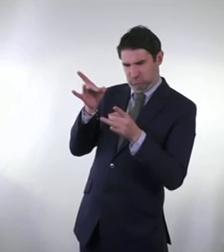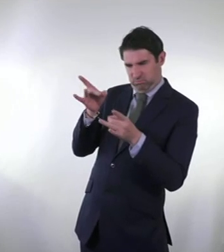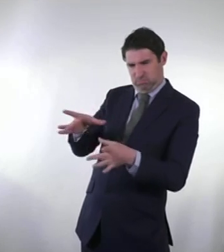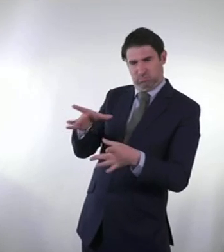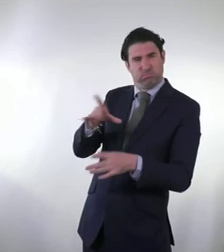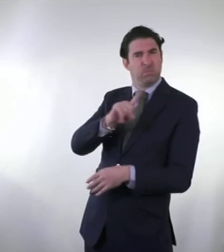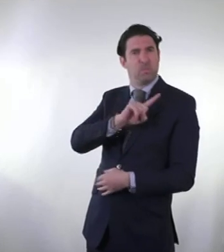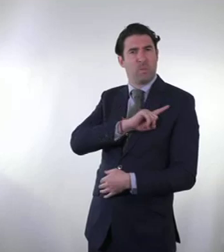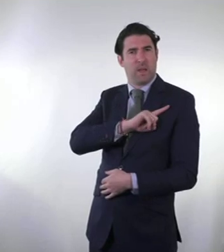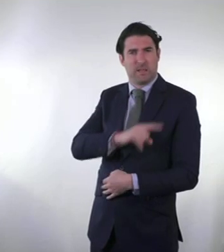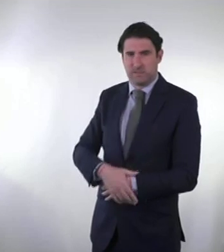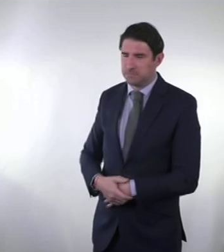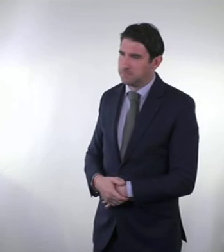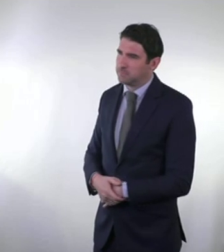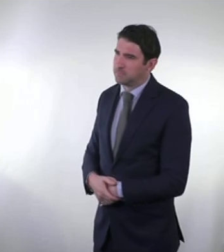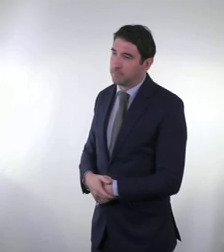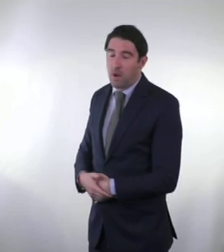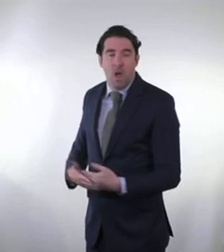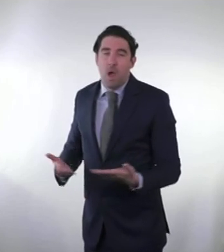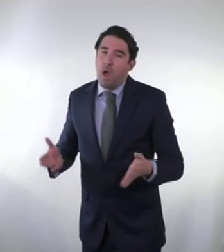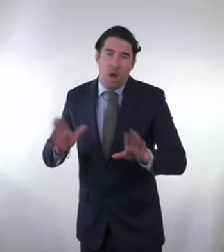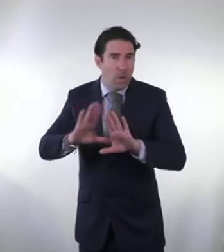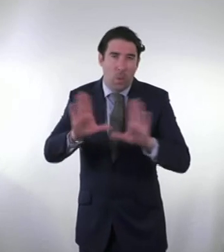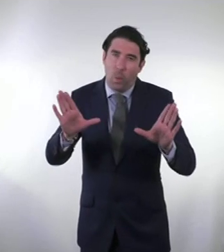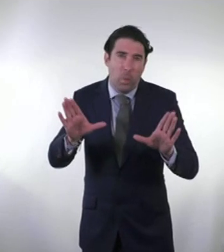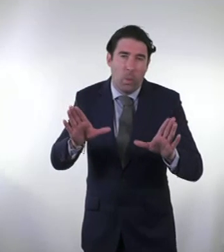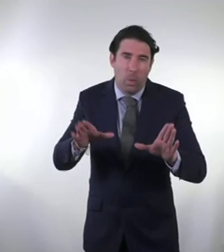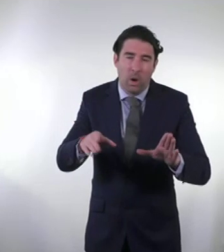We are doing everything we can to save every job in the country.